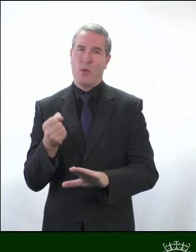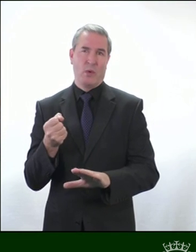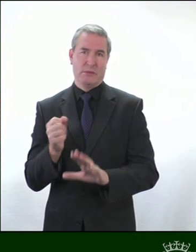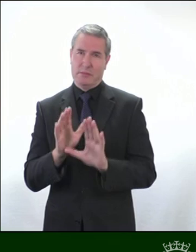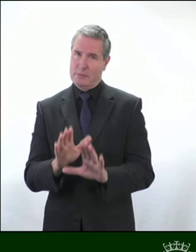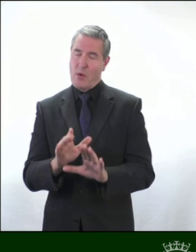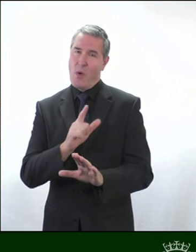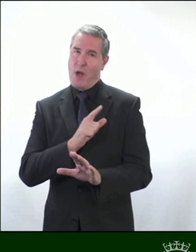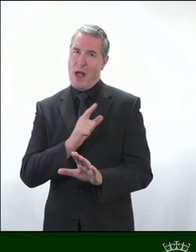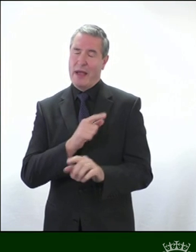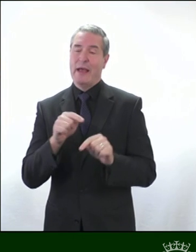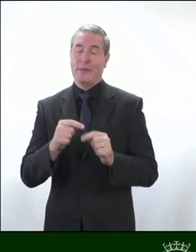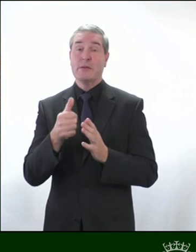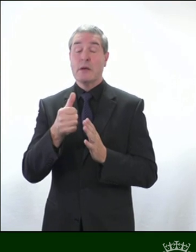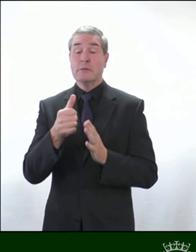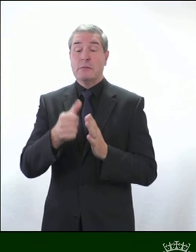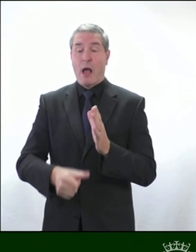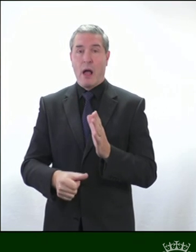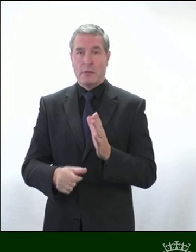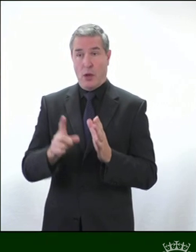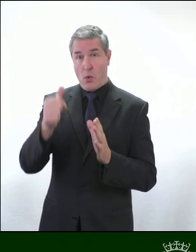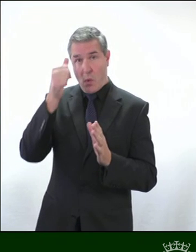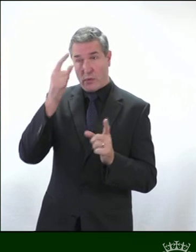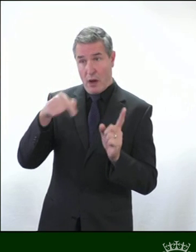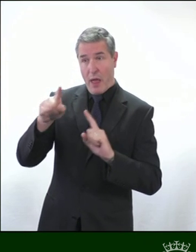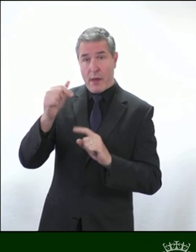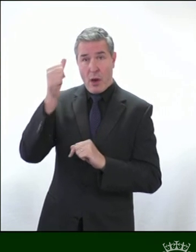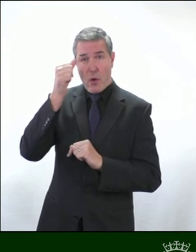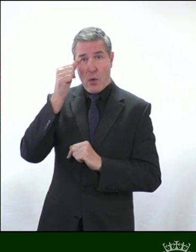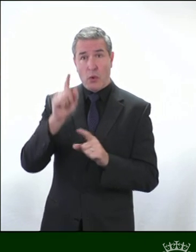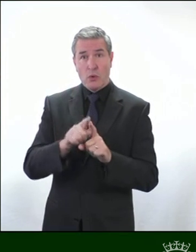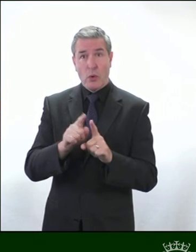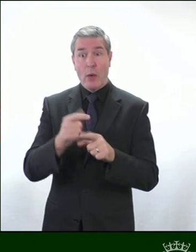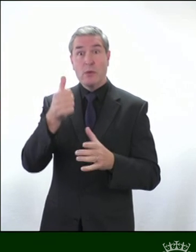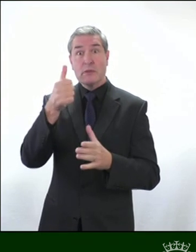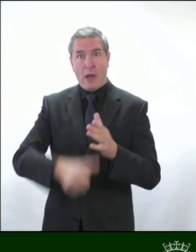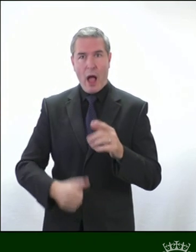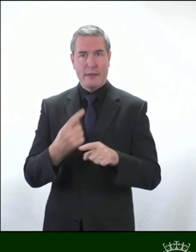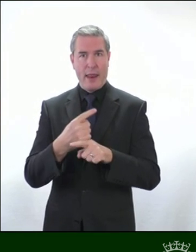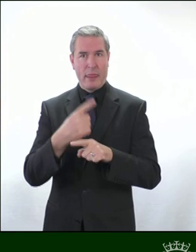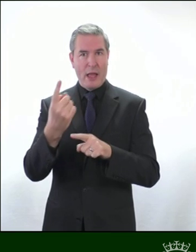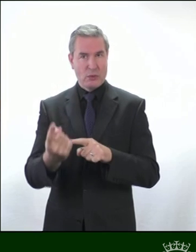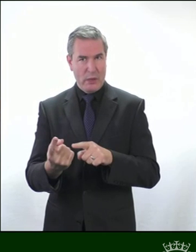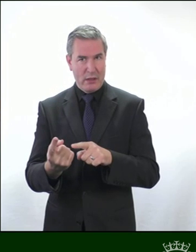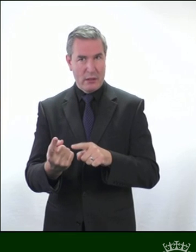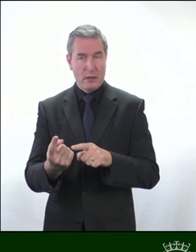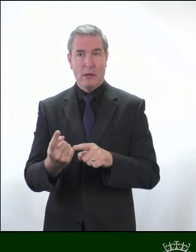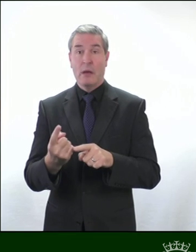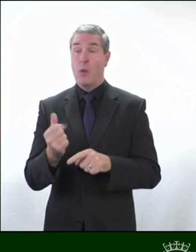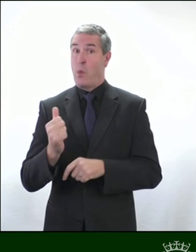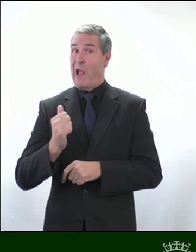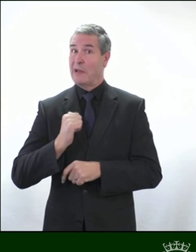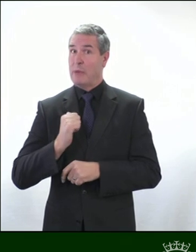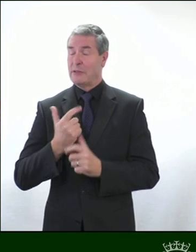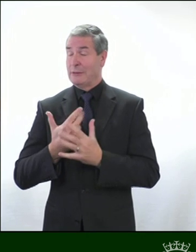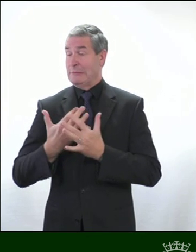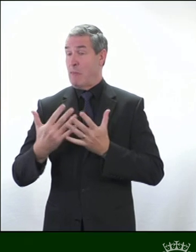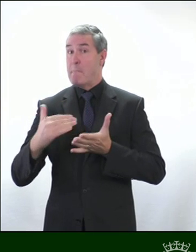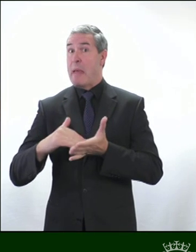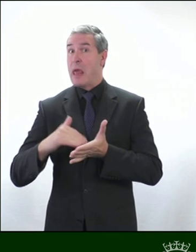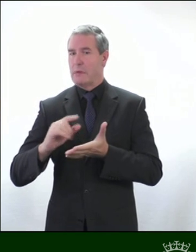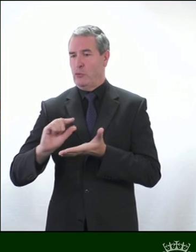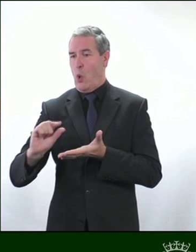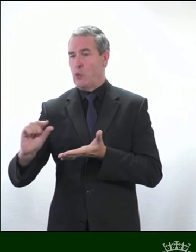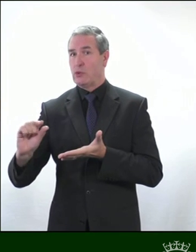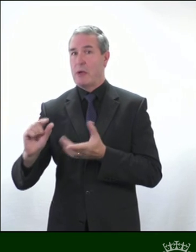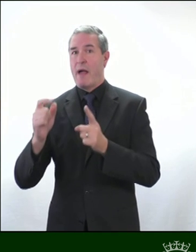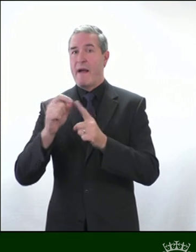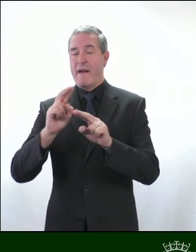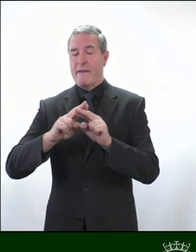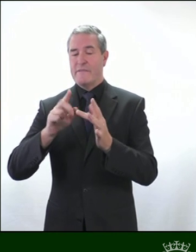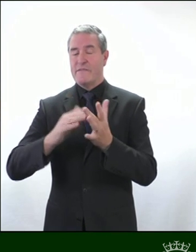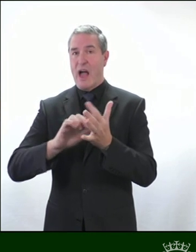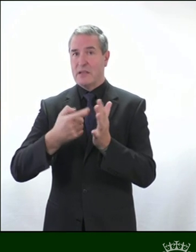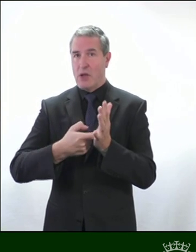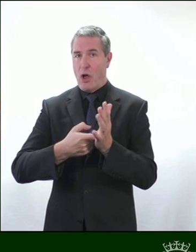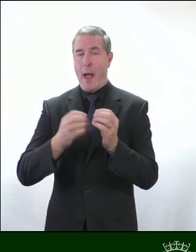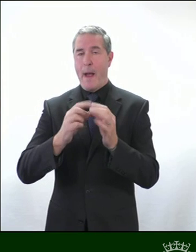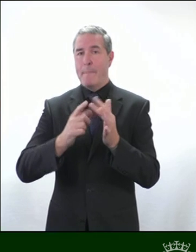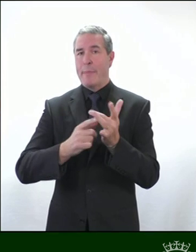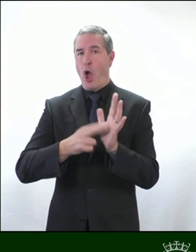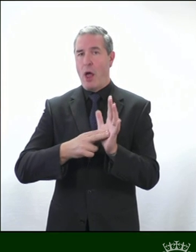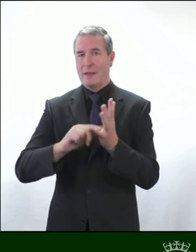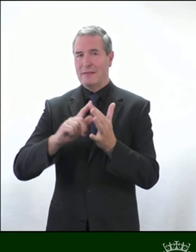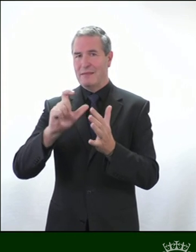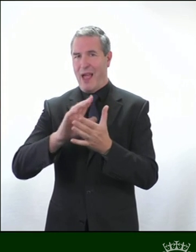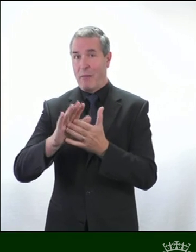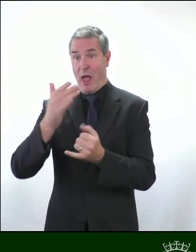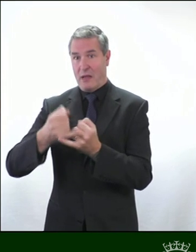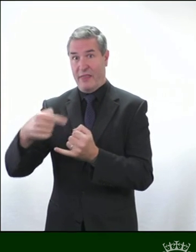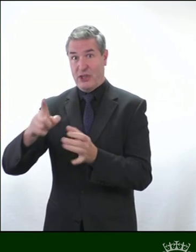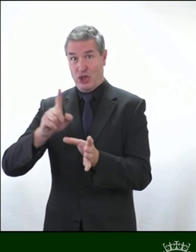As my right hon. Friend the Secretary of State for Health and Social Care said, it is beginning from next week, and we are expecting several million doses of the Pfizer-BioNTech vaccine before the end of the year.